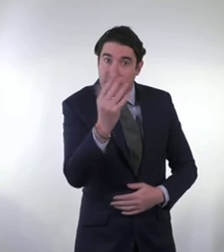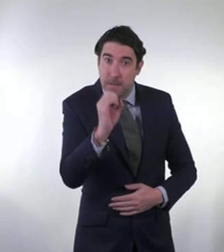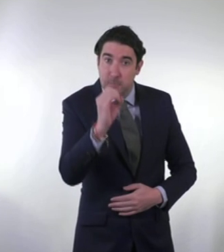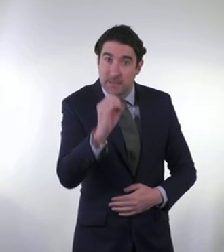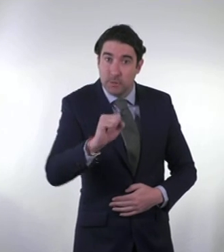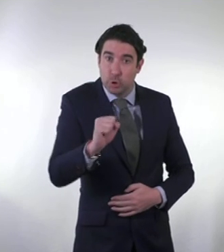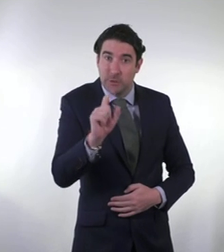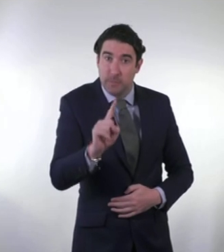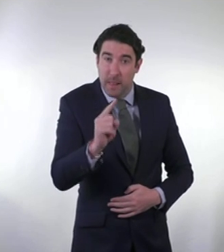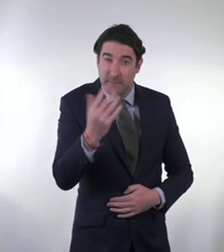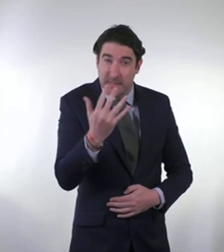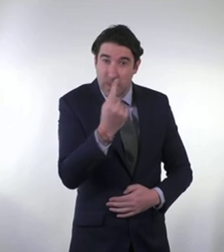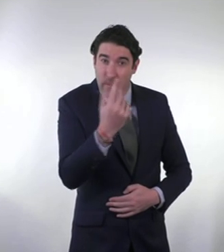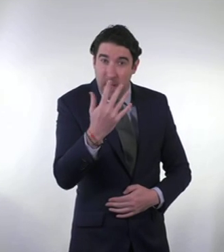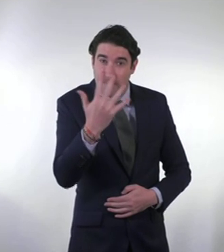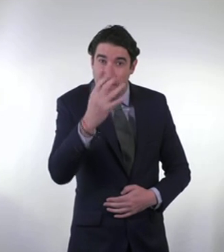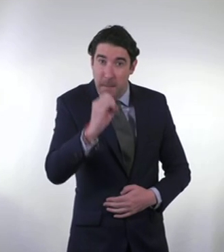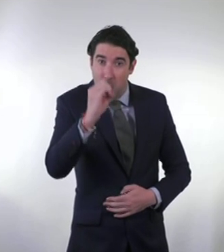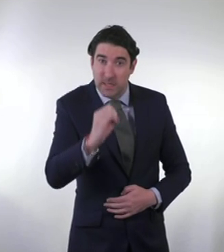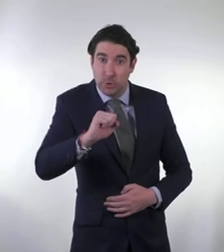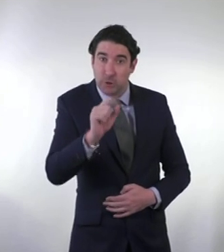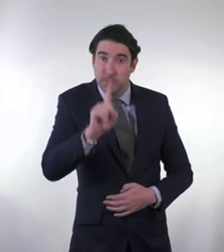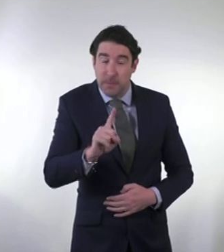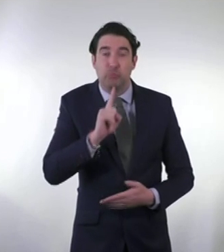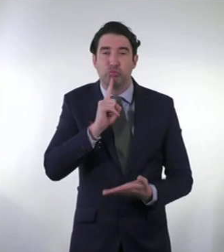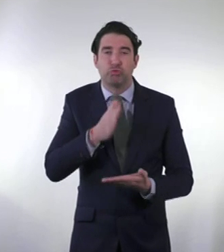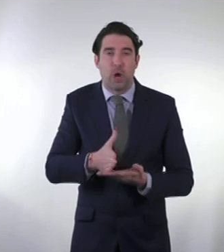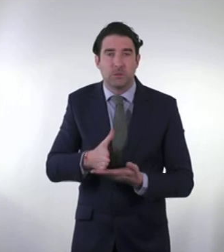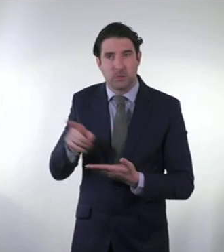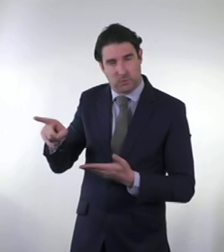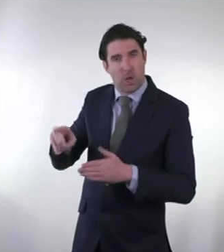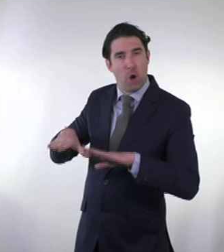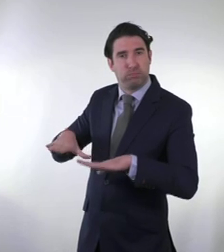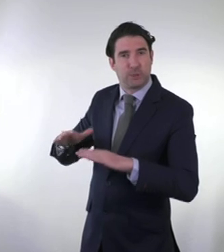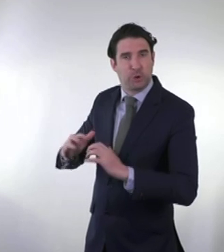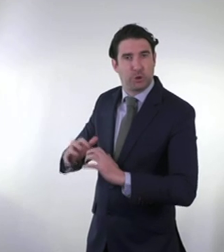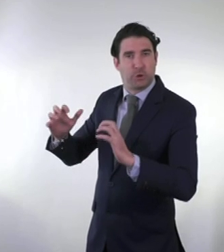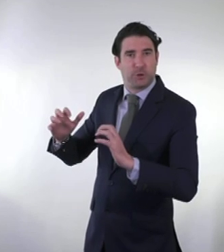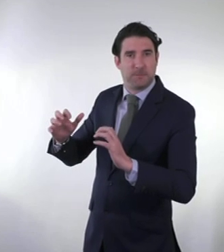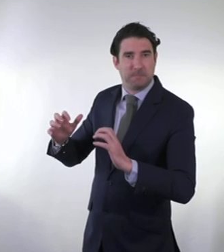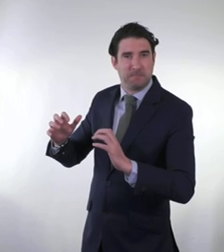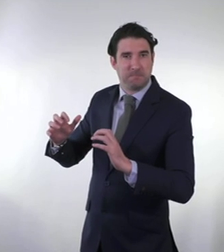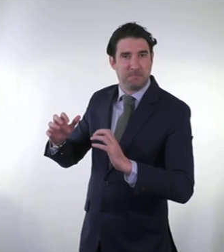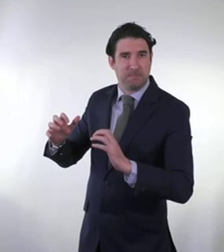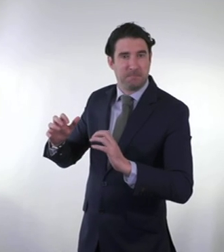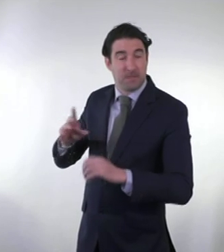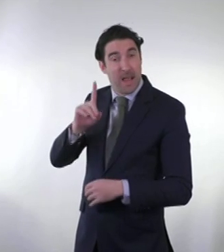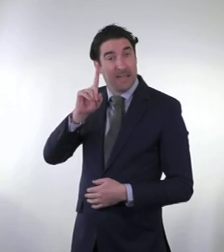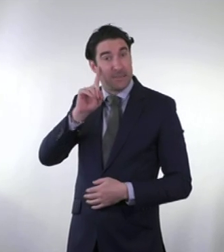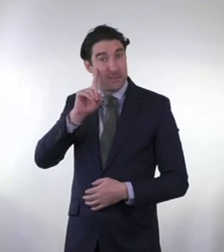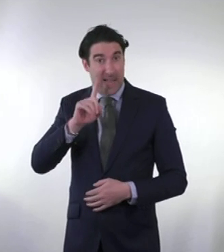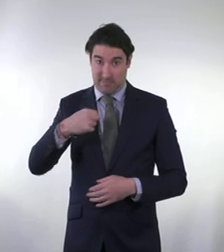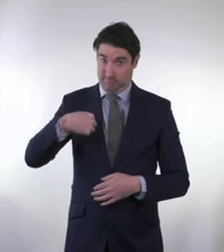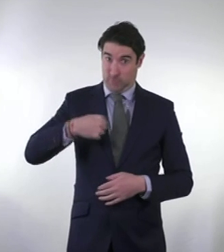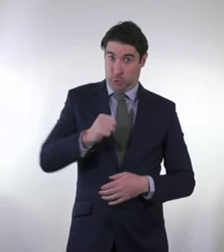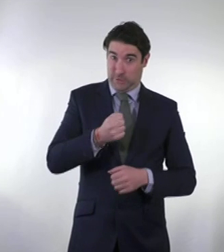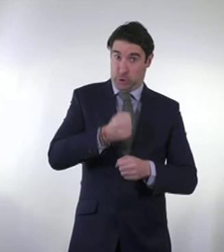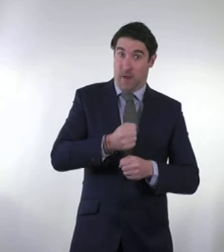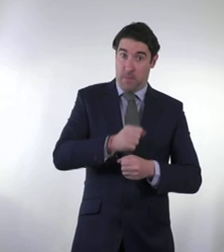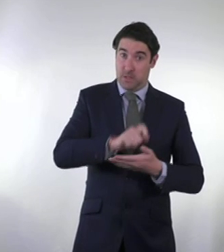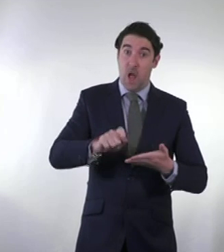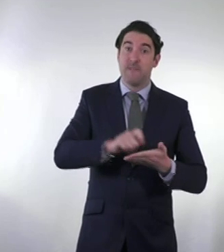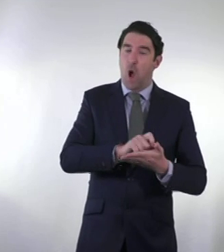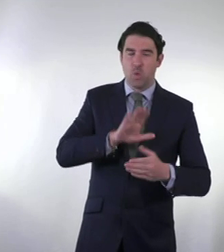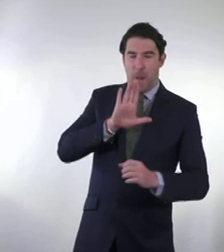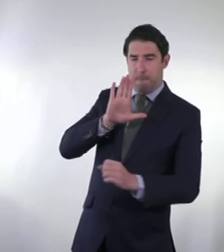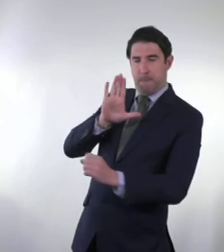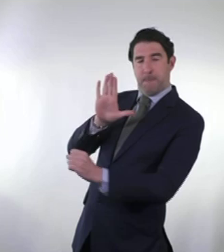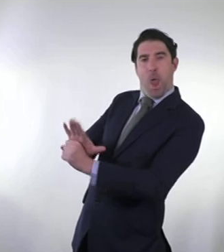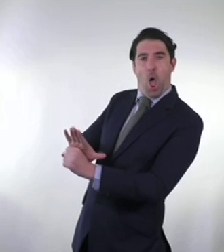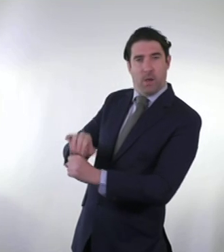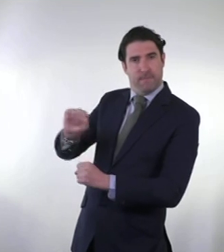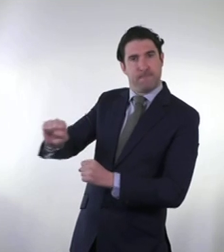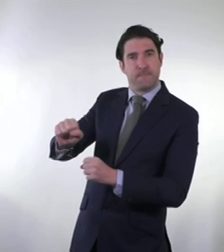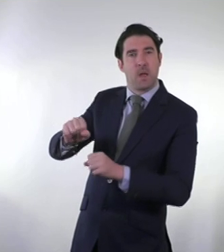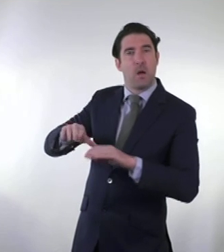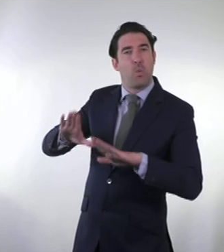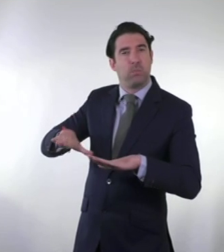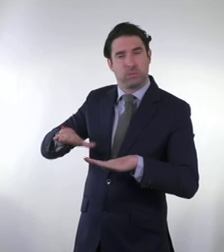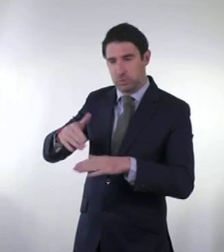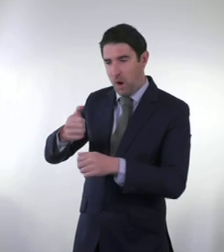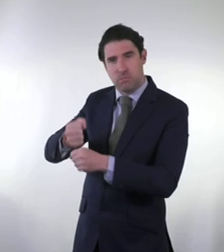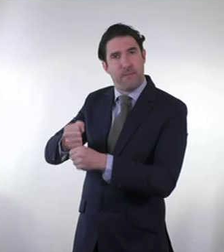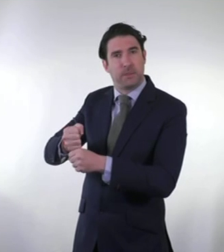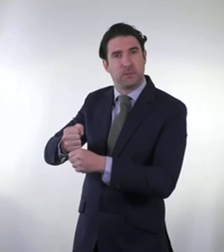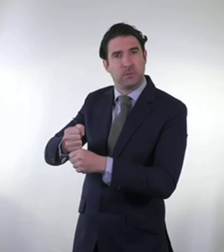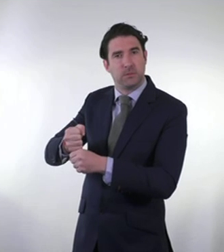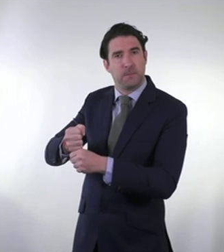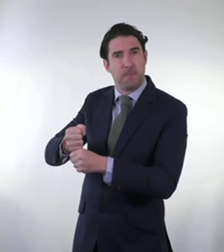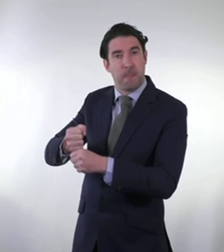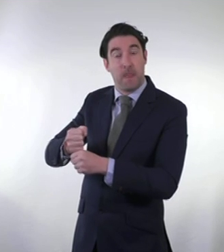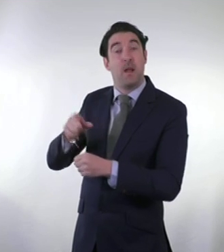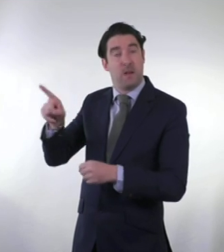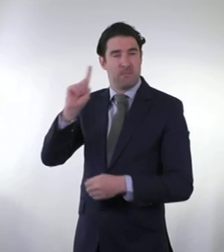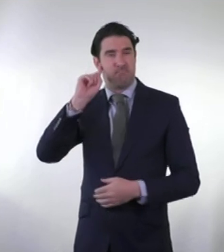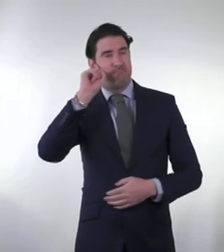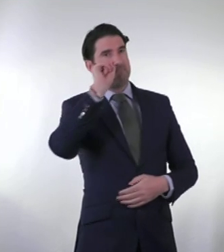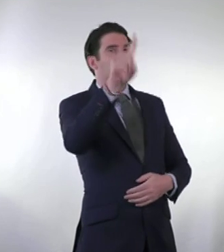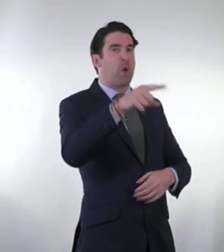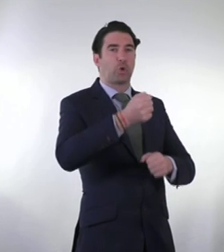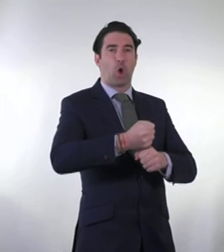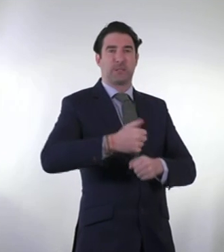Last night, Scotland’s MPs voted overwhelmingly against the Tory power grab Bill, but the Prime Minister forced it through anyway, in the biggest attack on our Scottish Parliament in the history of devolution.